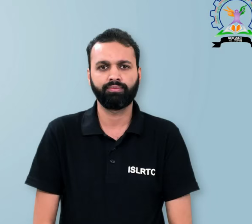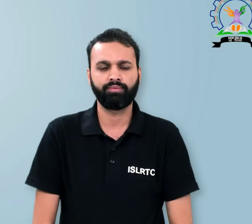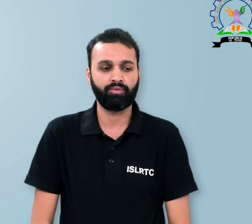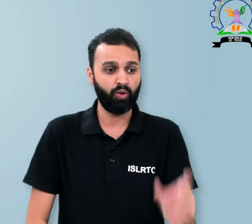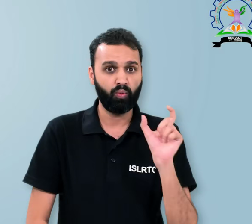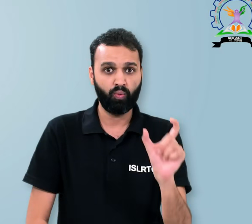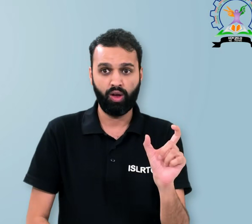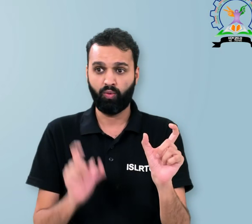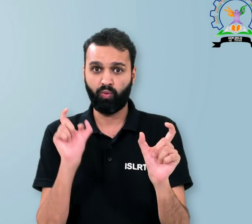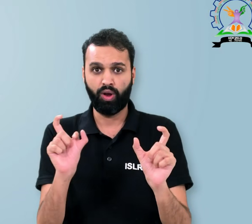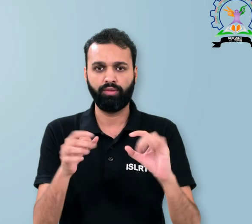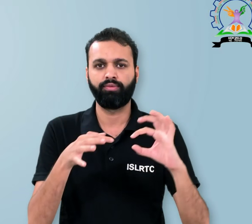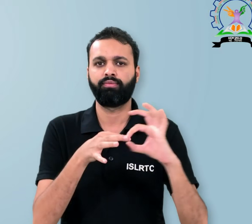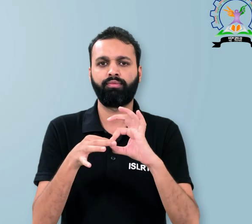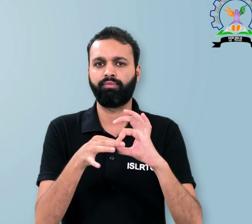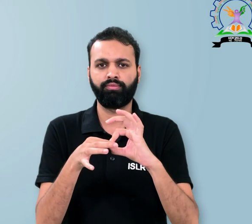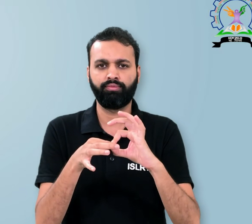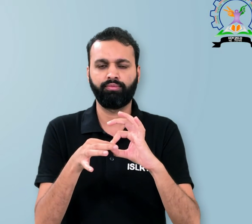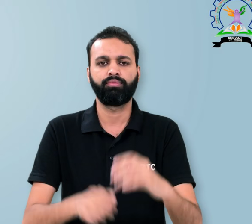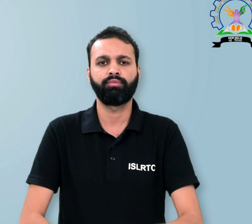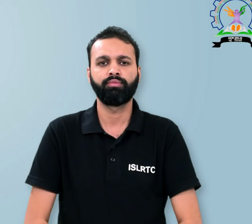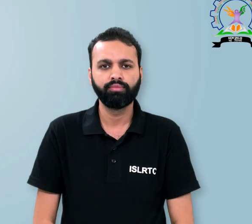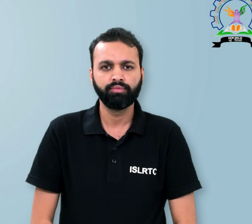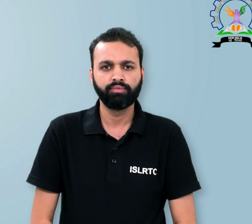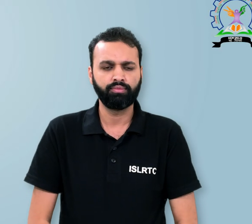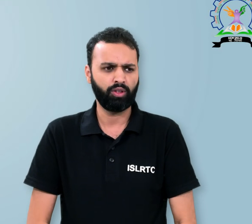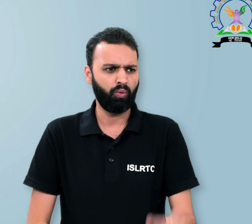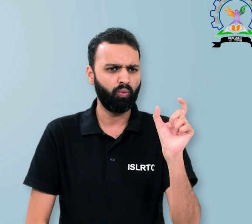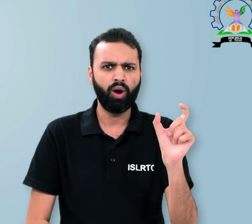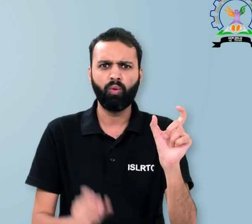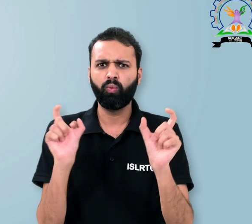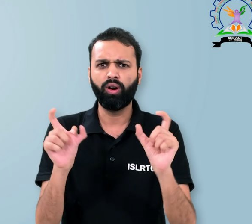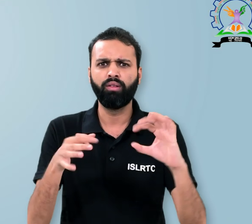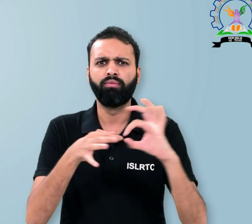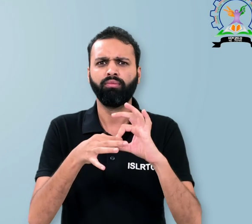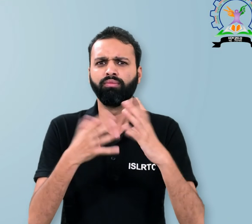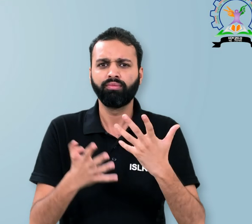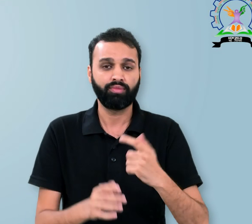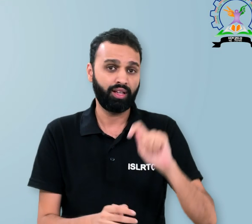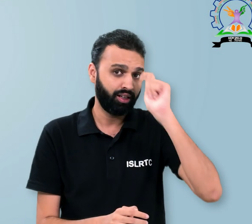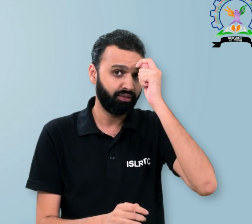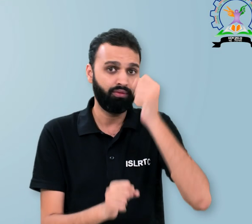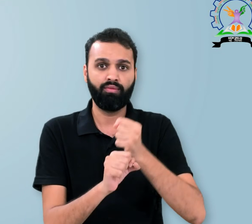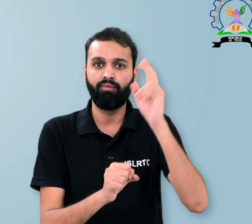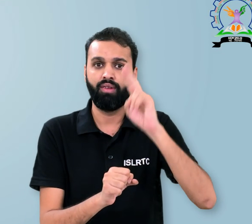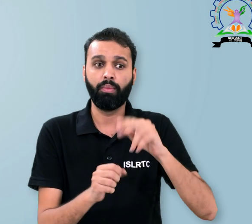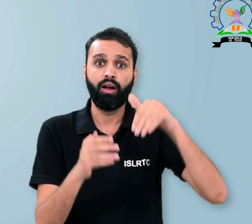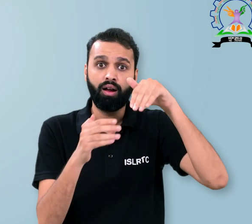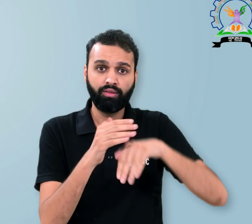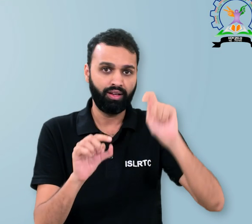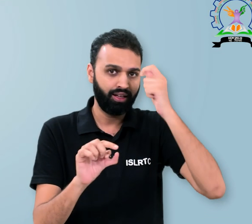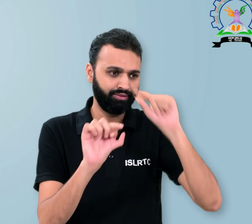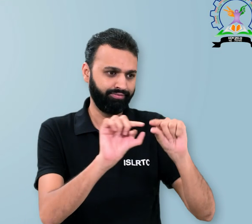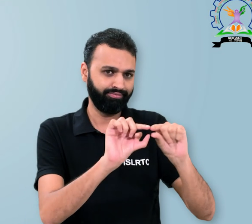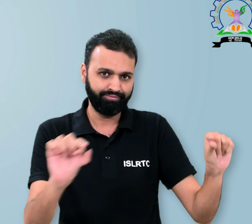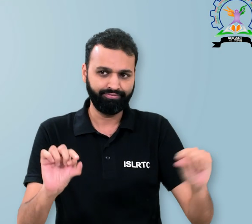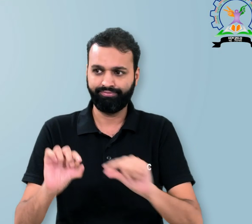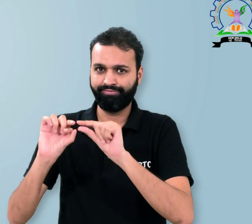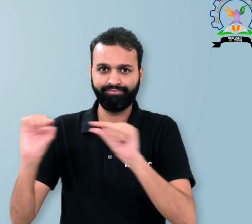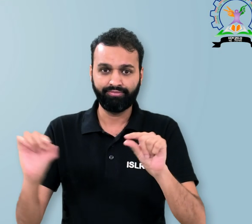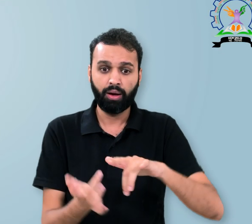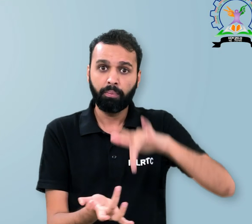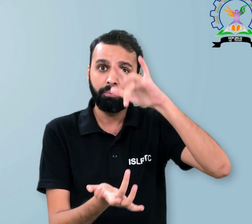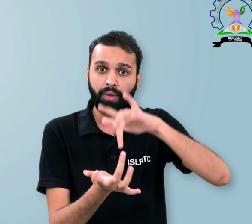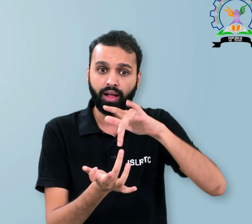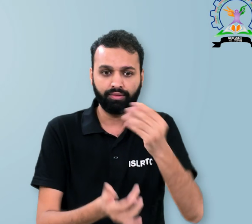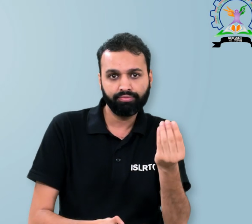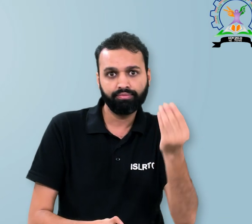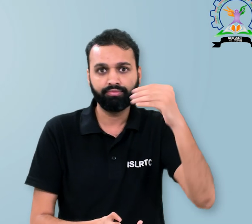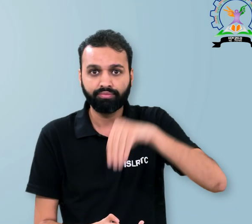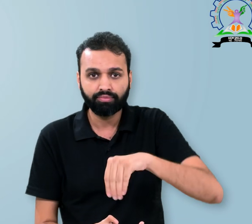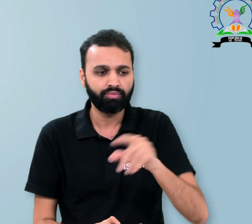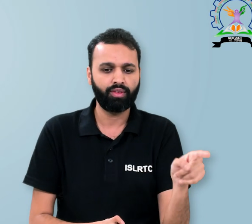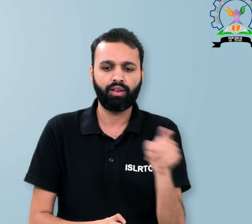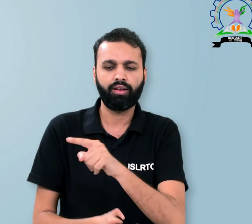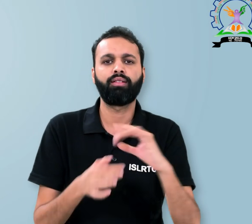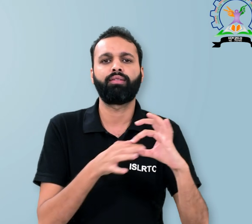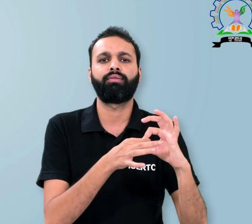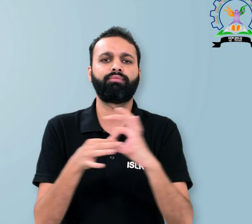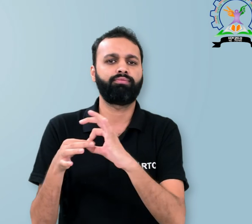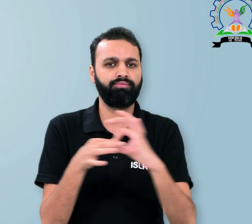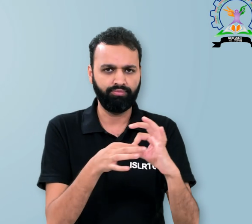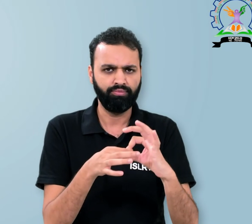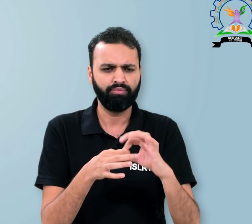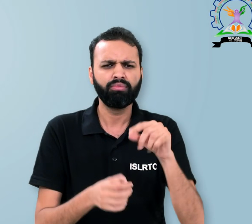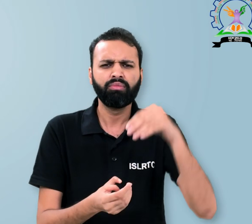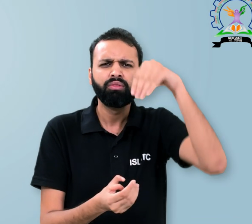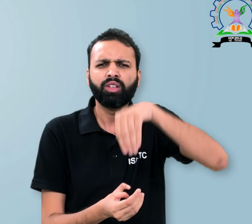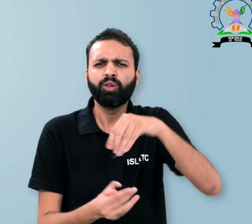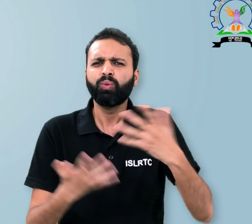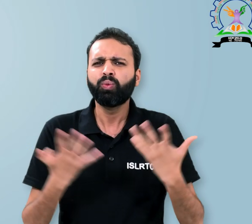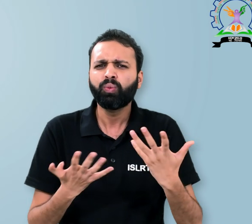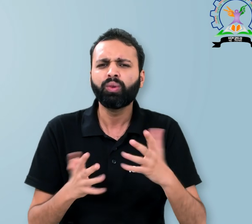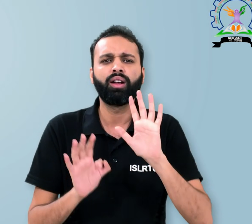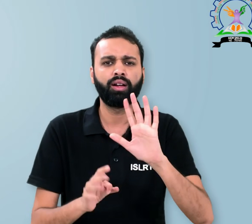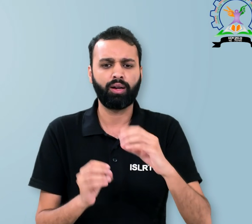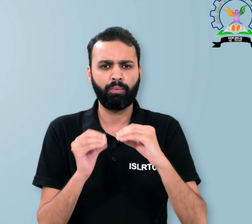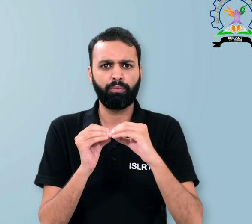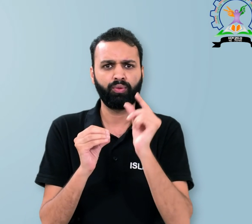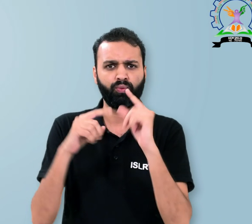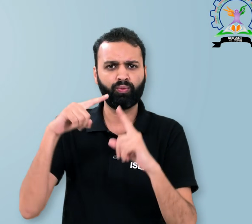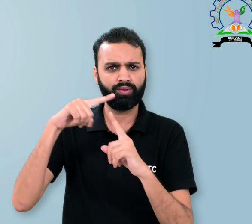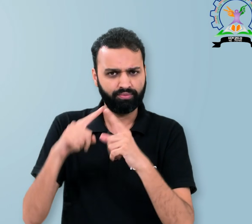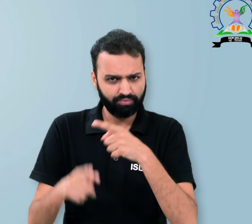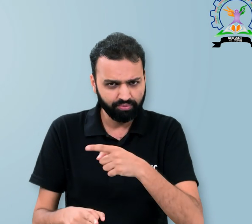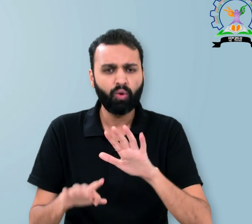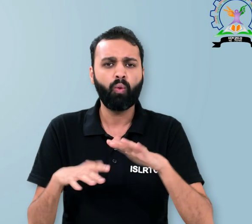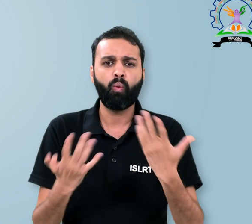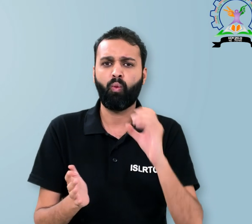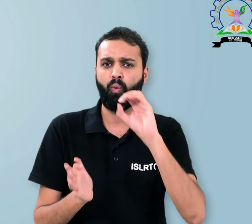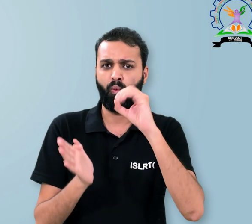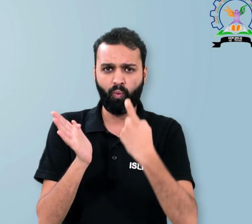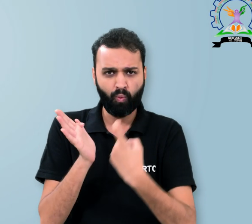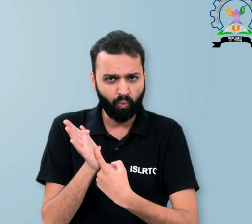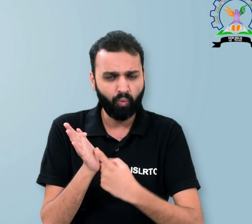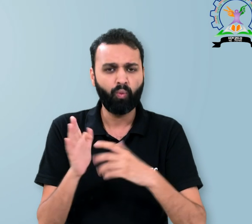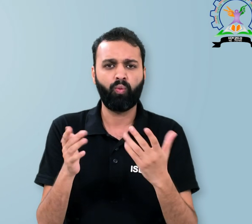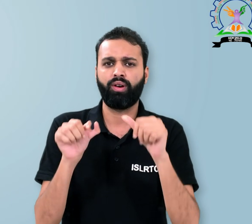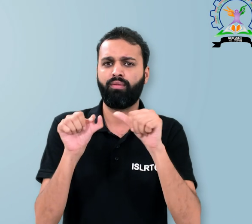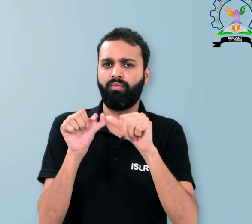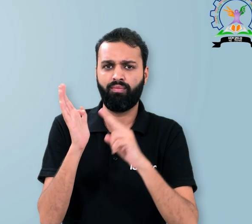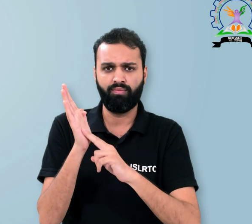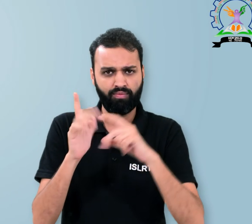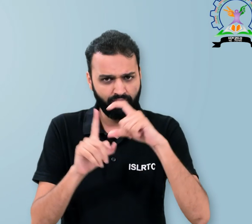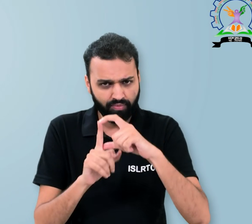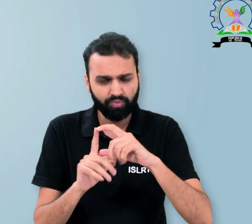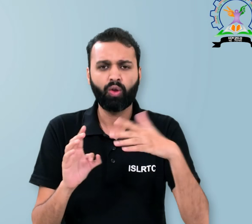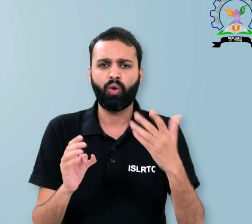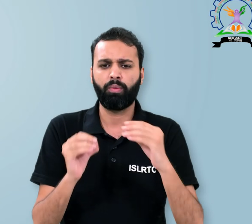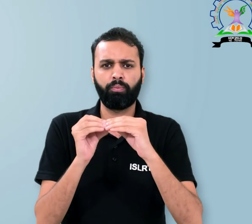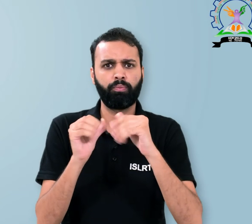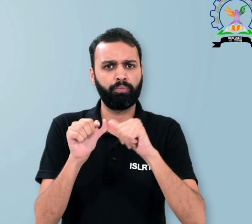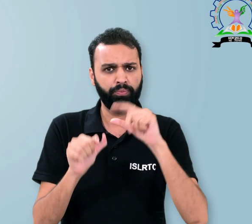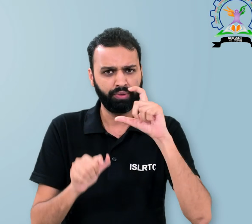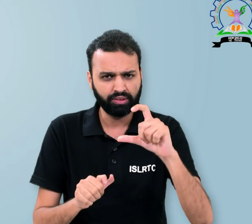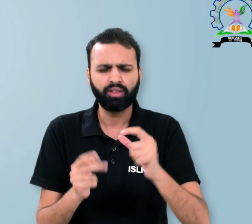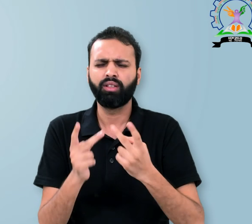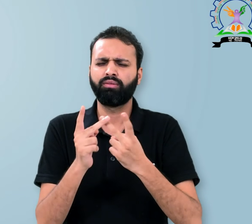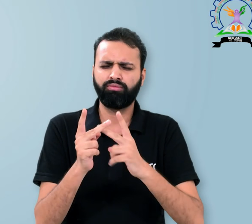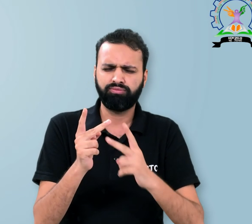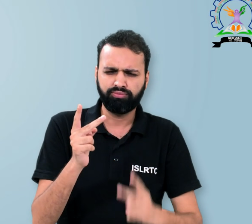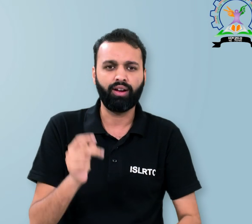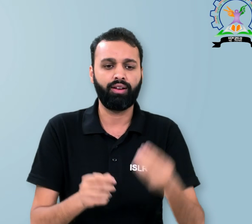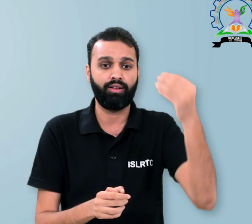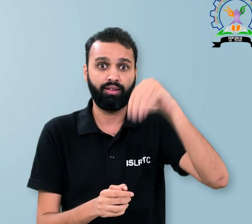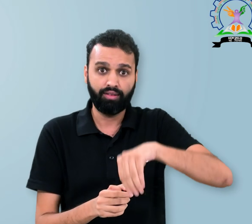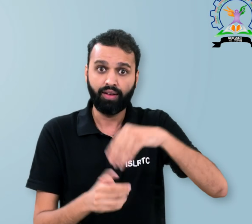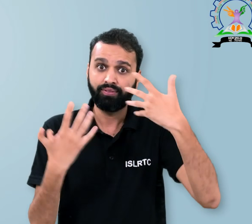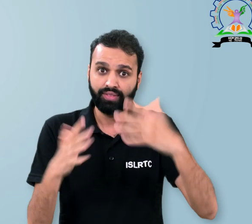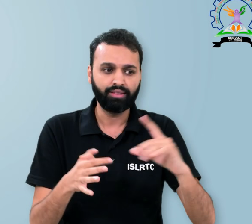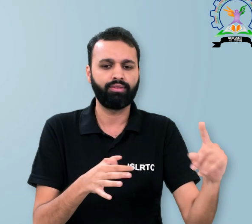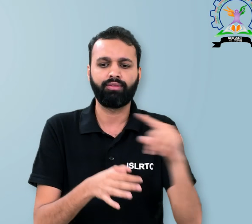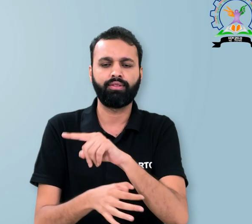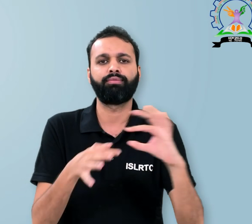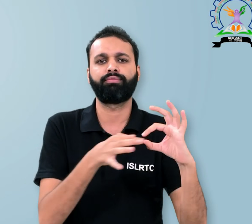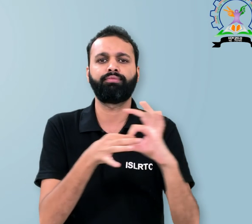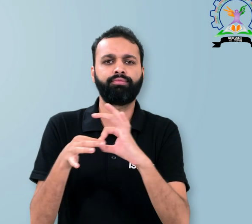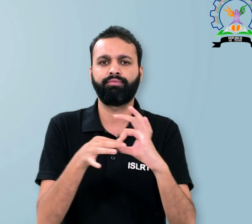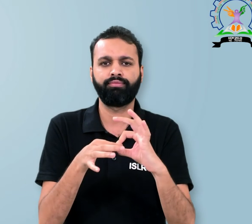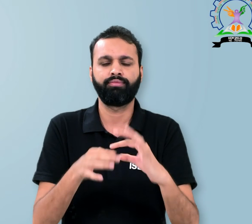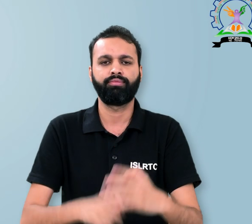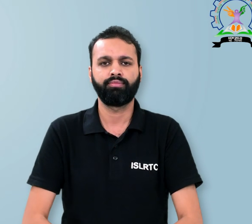Conjunction A conjunction is a word used to connect other words, phrases, clauses, or sentences. And, but, or, if, when, although, because, and unless are all common conjunctions in English.